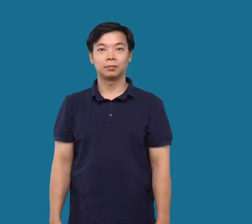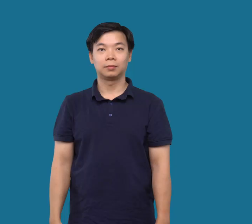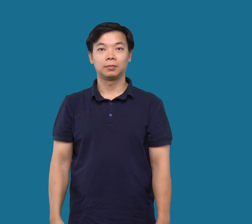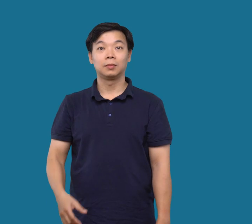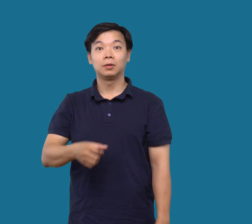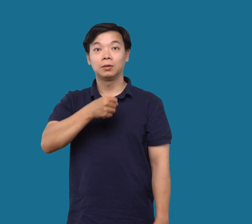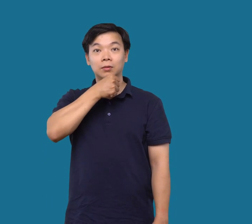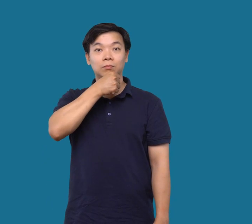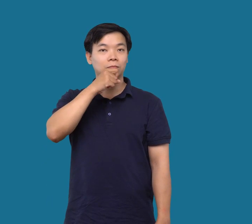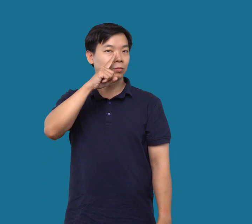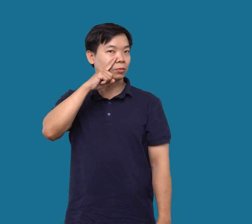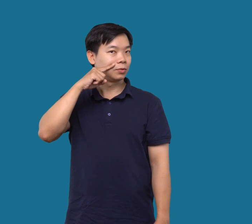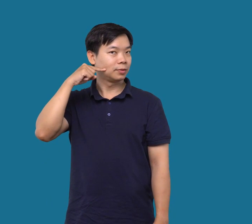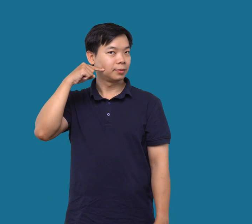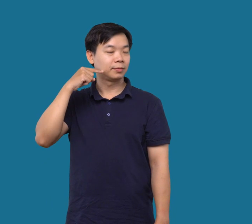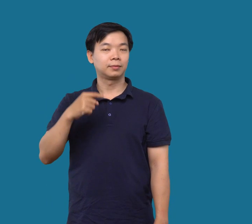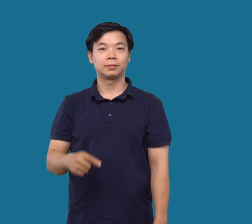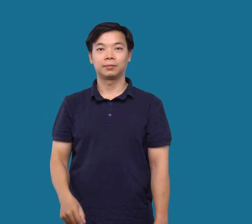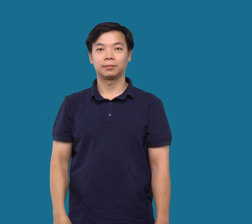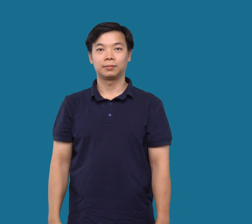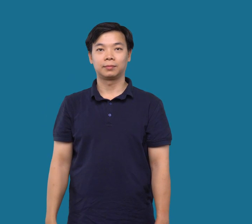ông ngoại